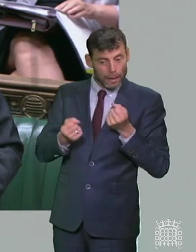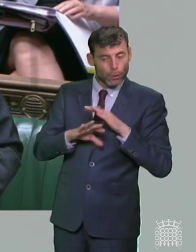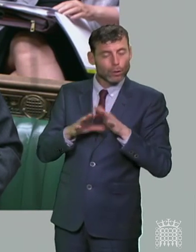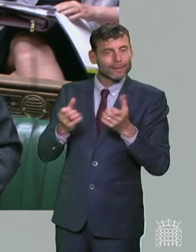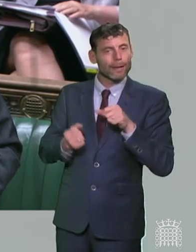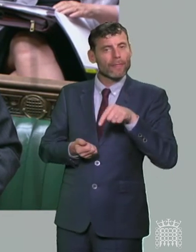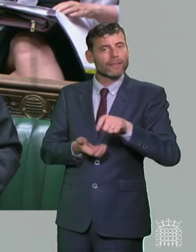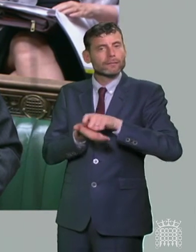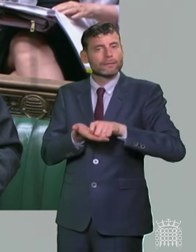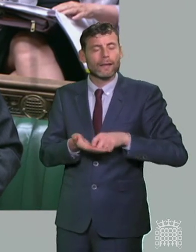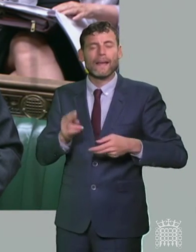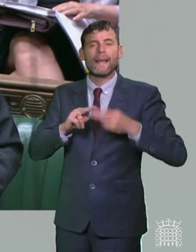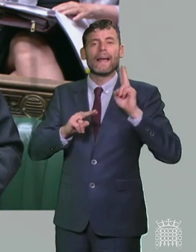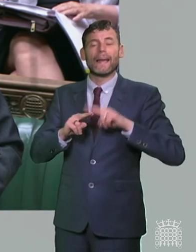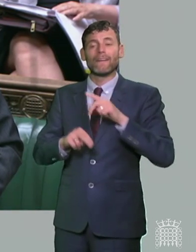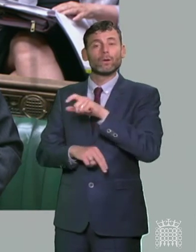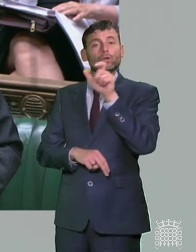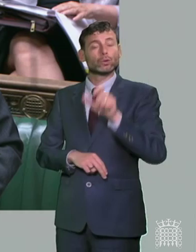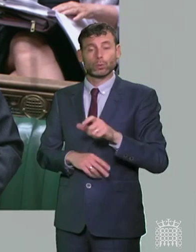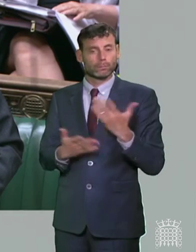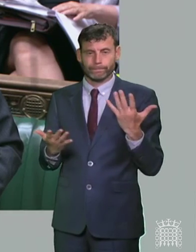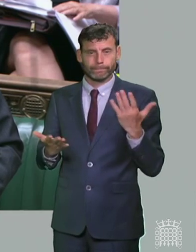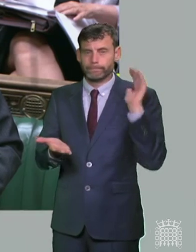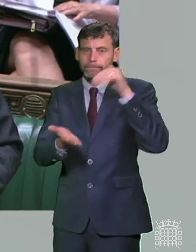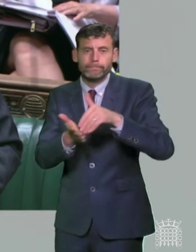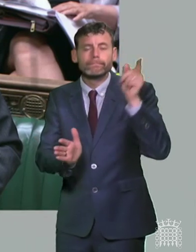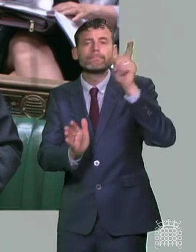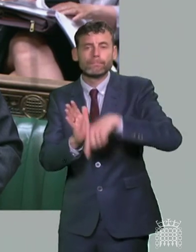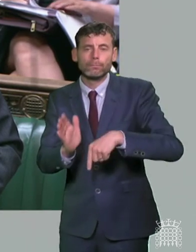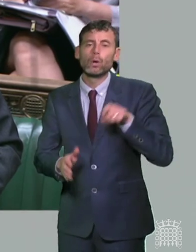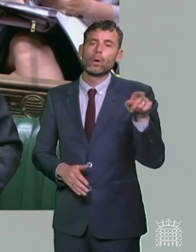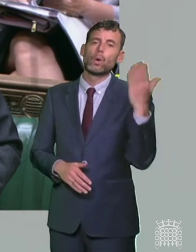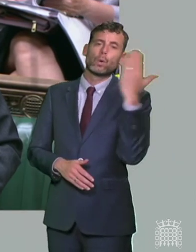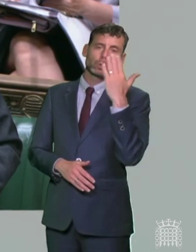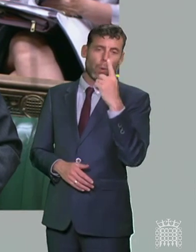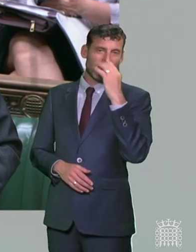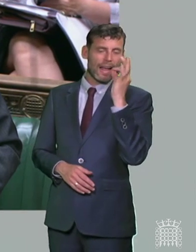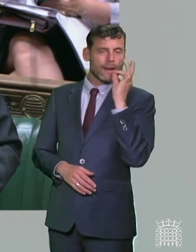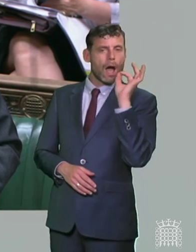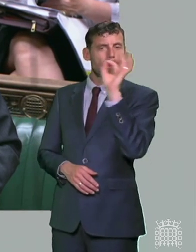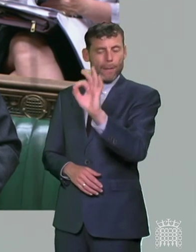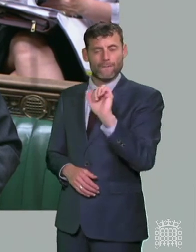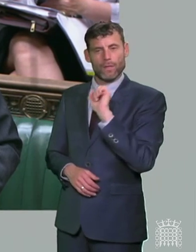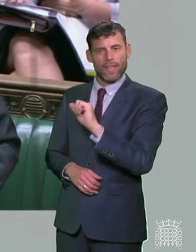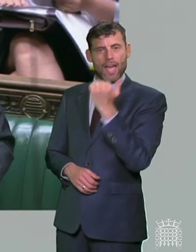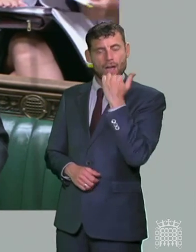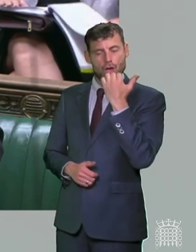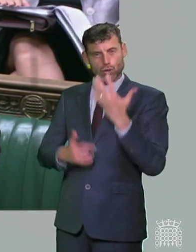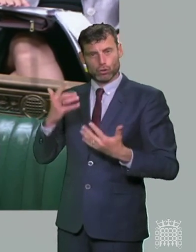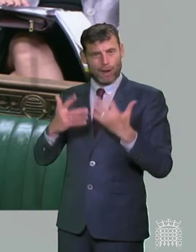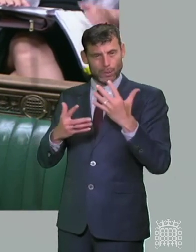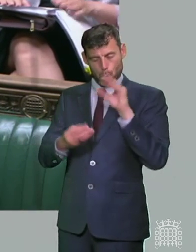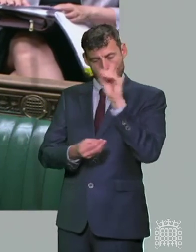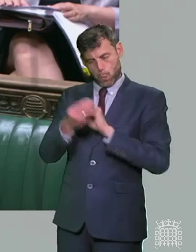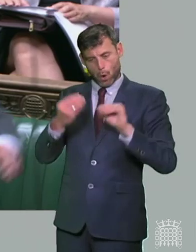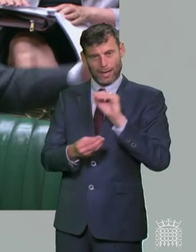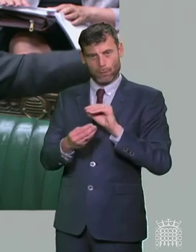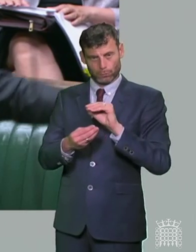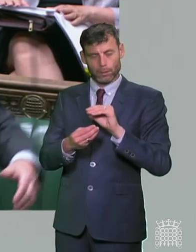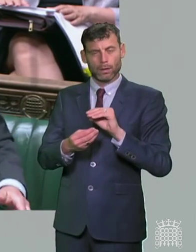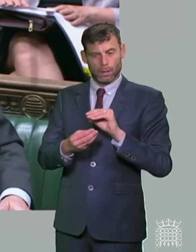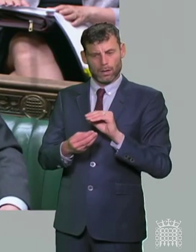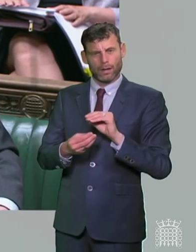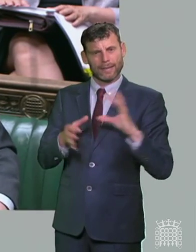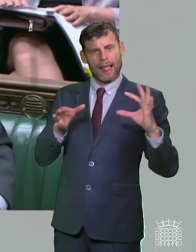I am also told that if a student misses an exam completely, the school can apply for their grades to be calculated from the other assessments they have completed in that subject.